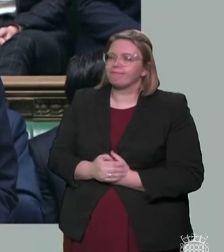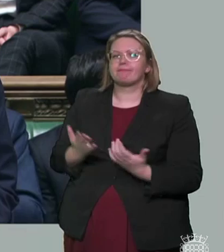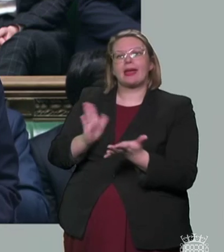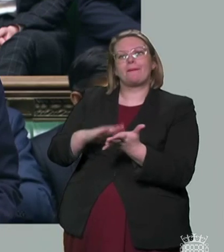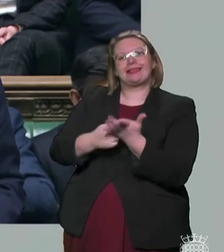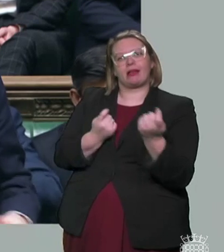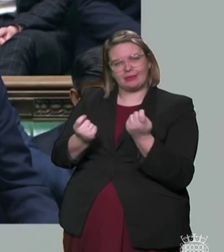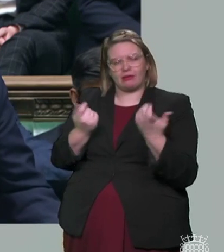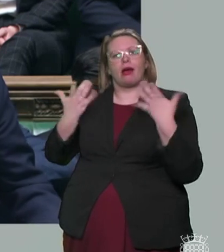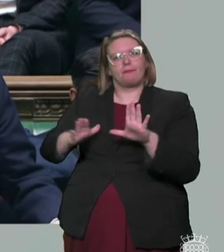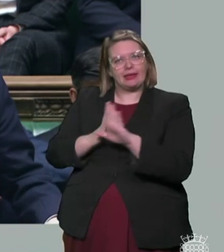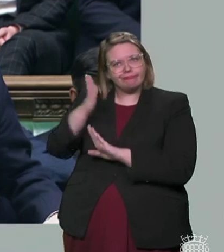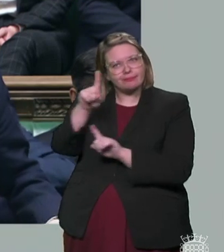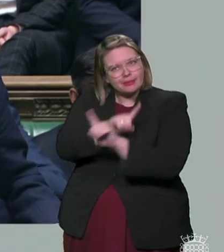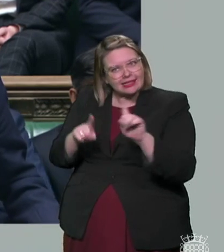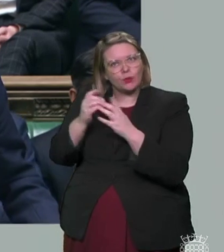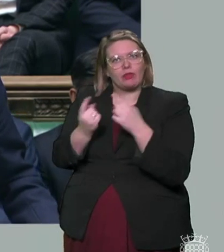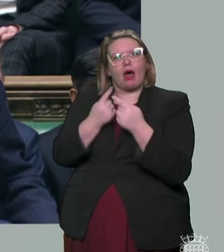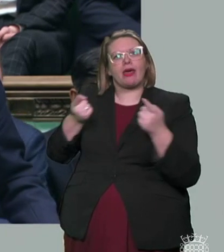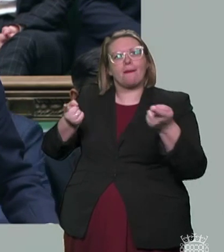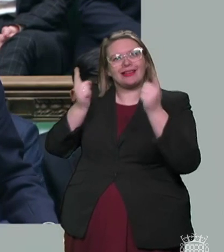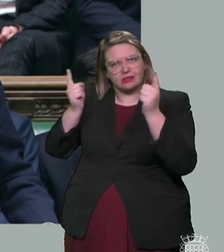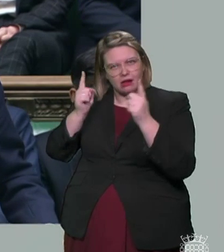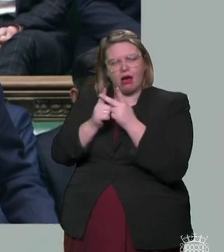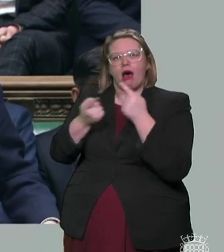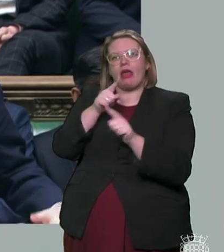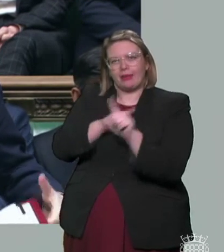This morning I had meetings with ministerial colleagues and others.